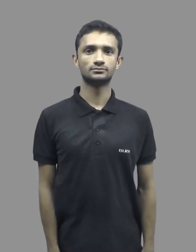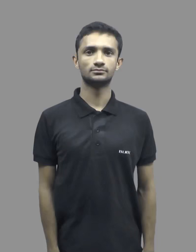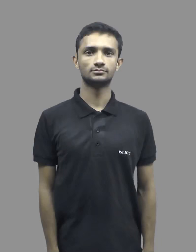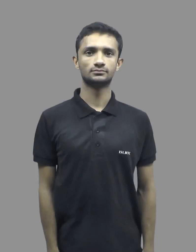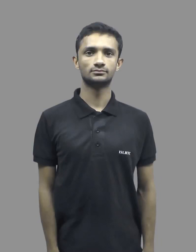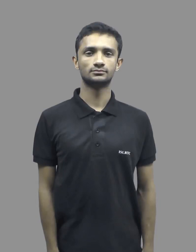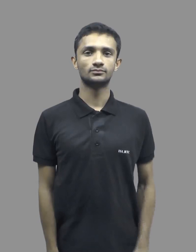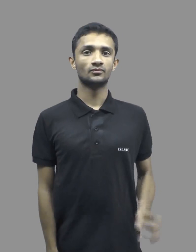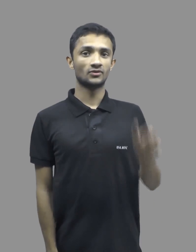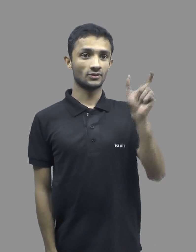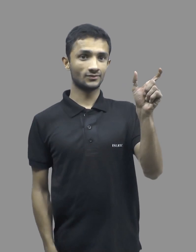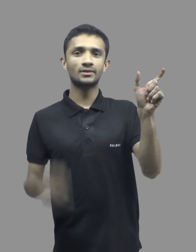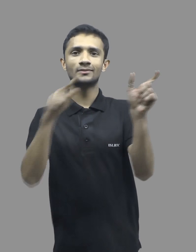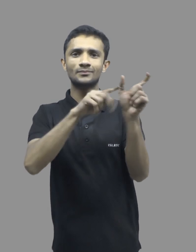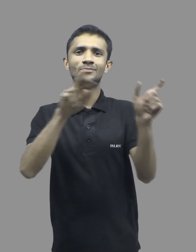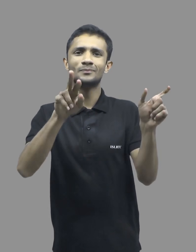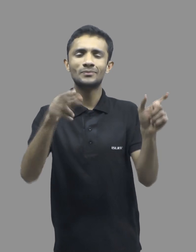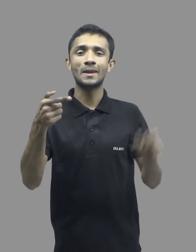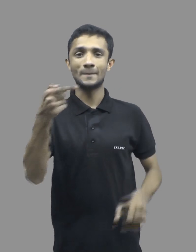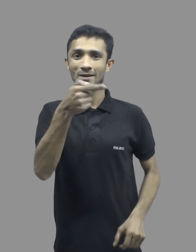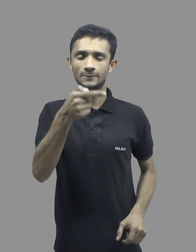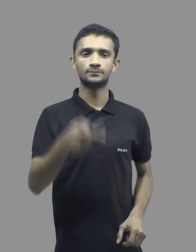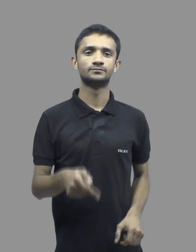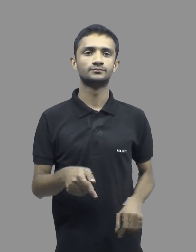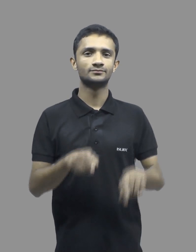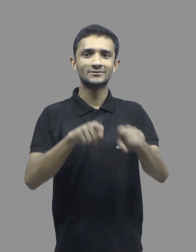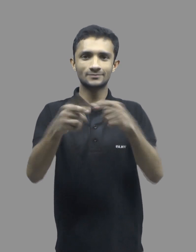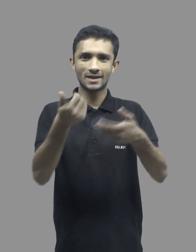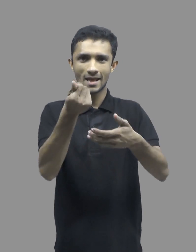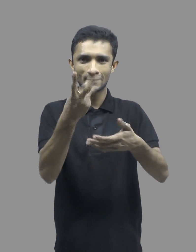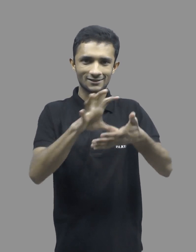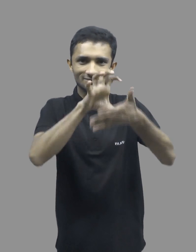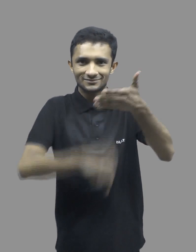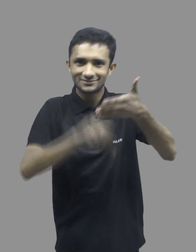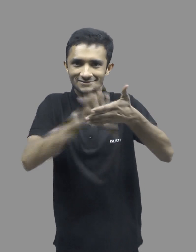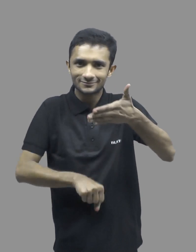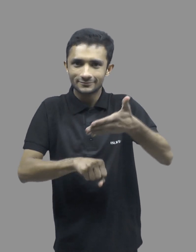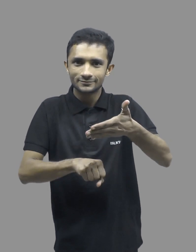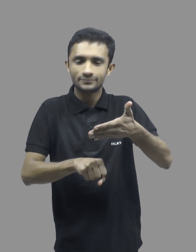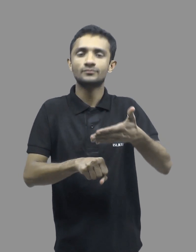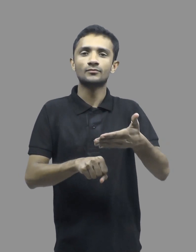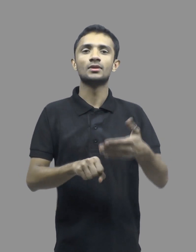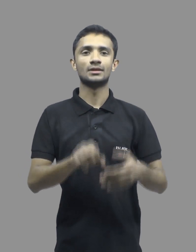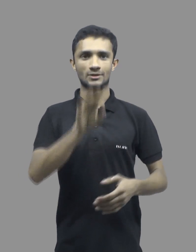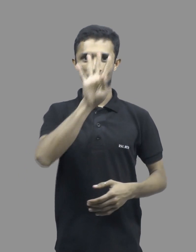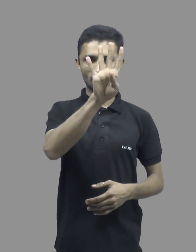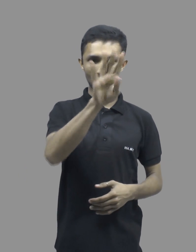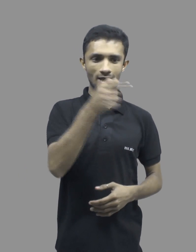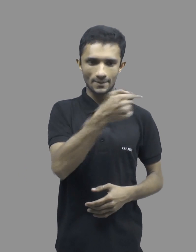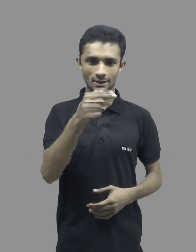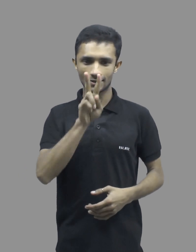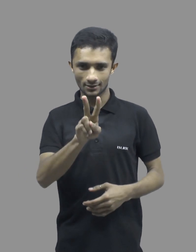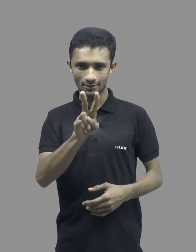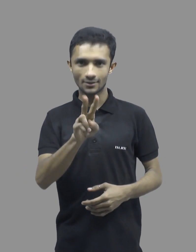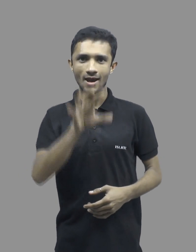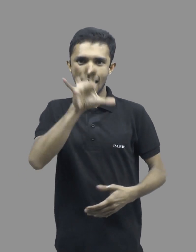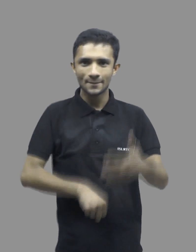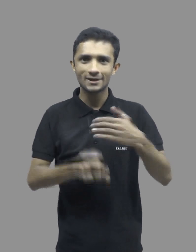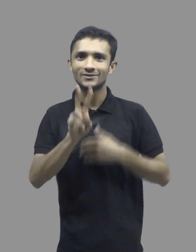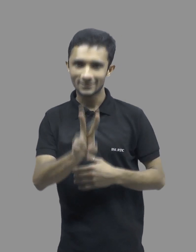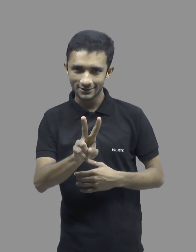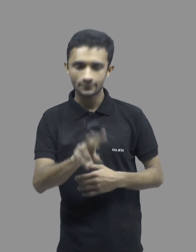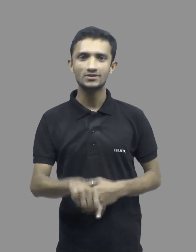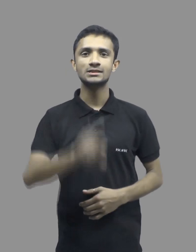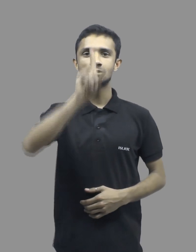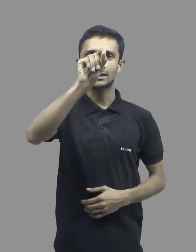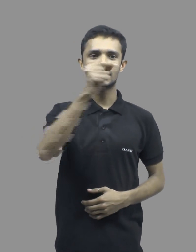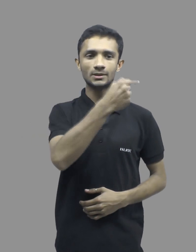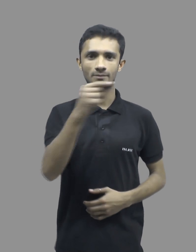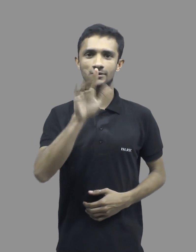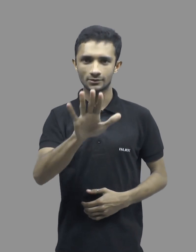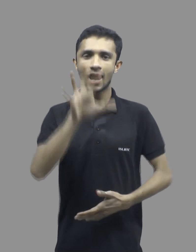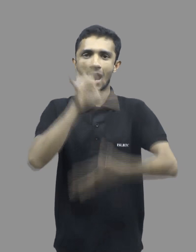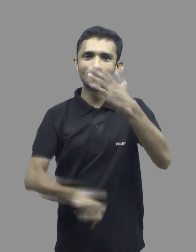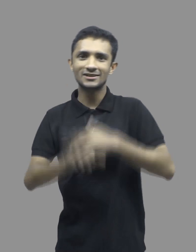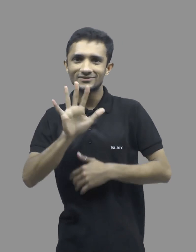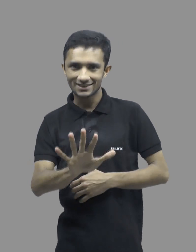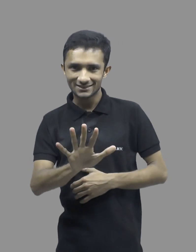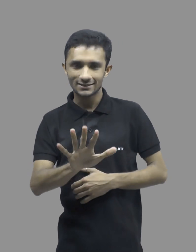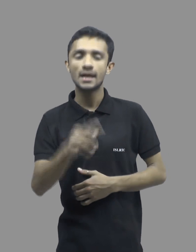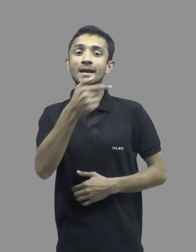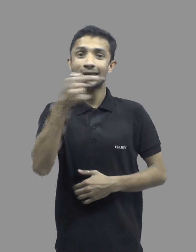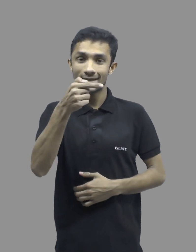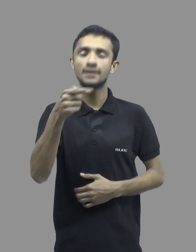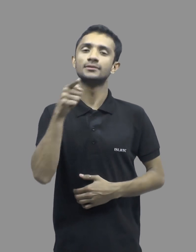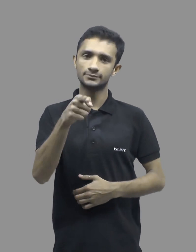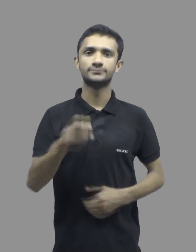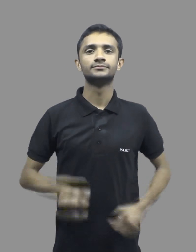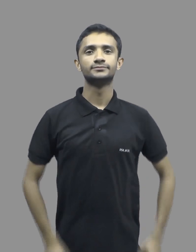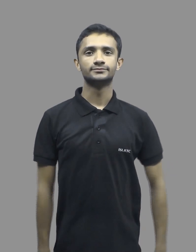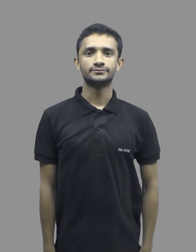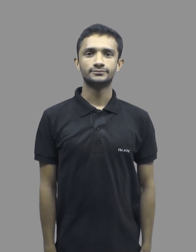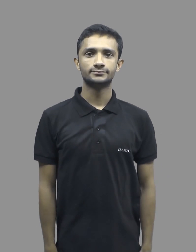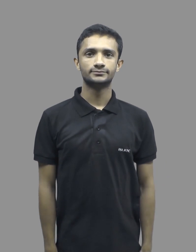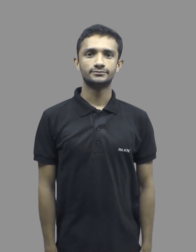Subtraction